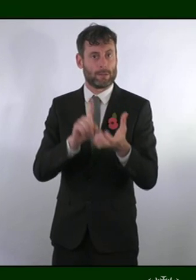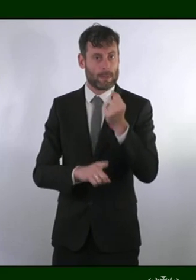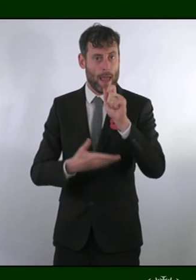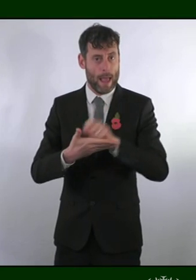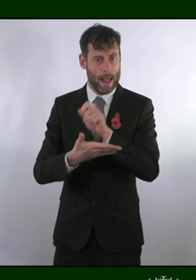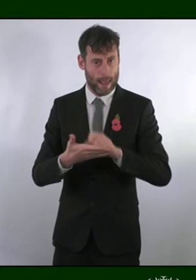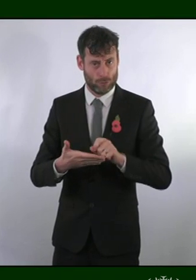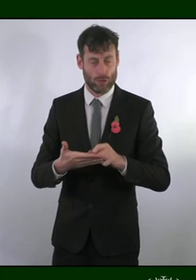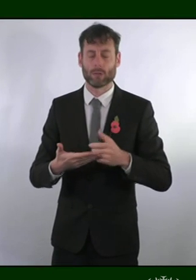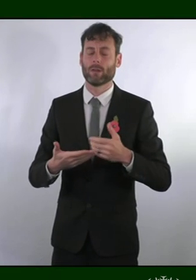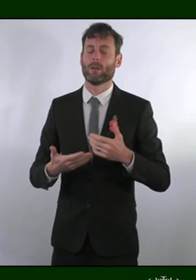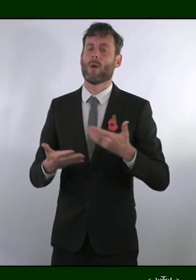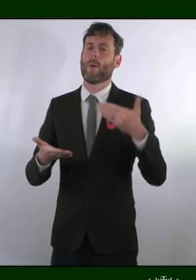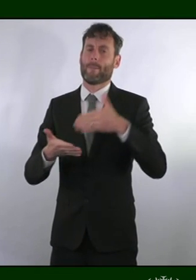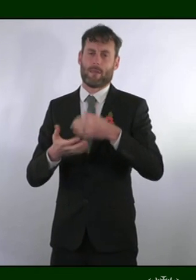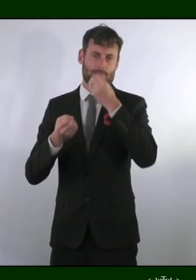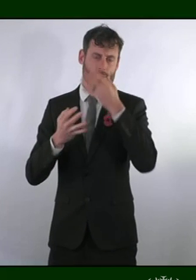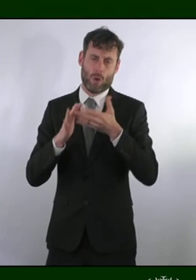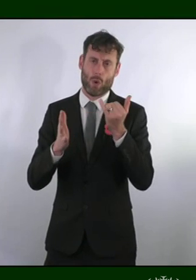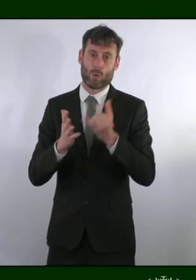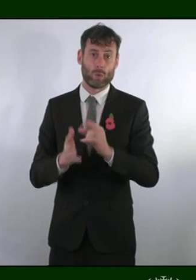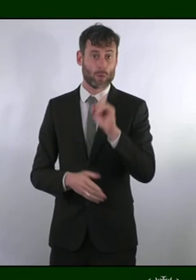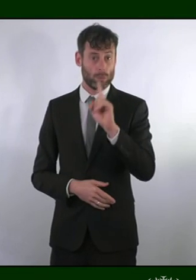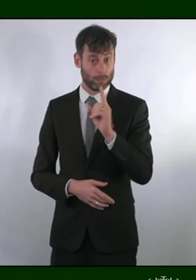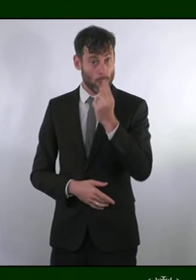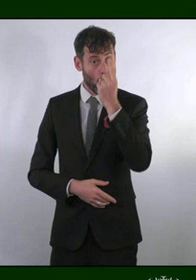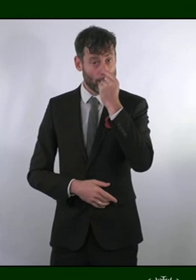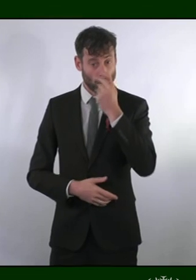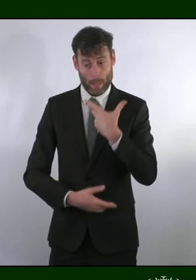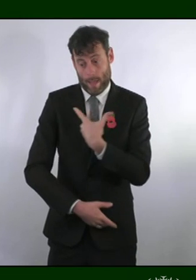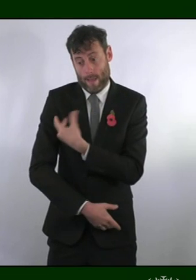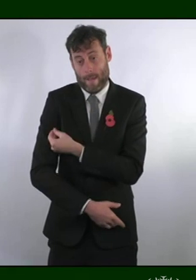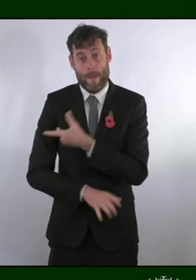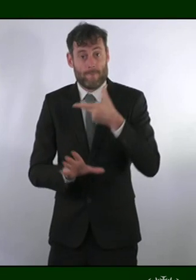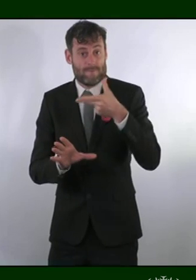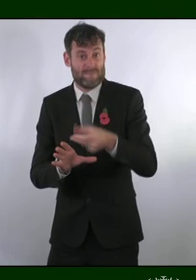May I also welcome the fantastic news about a possible breakthrough in the vaccine?